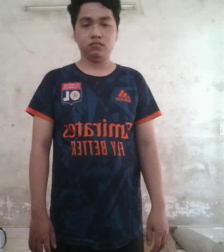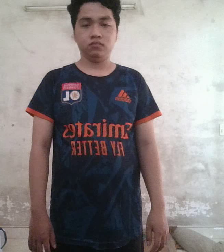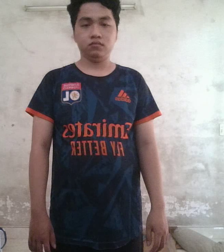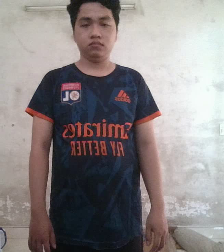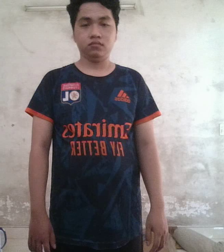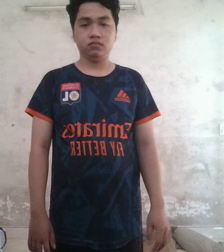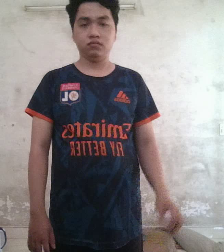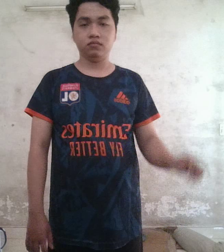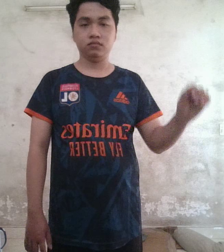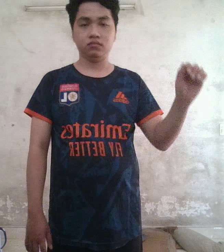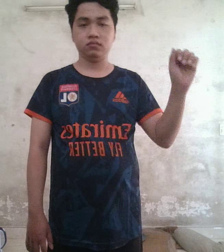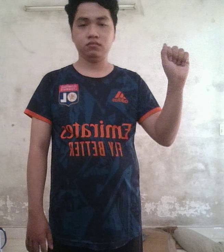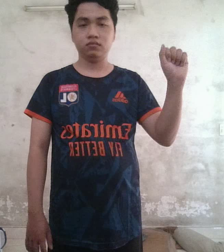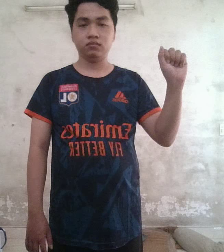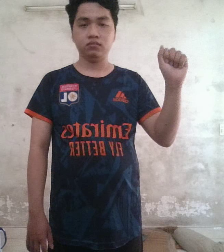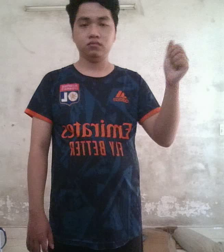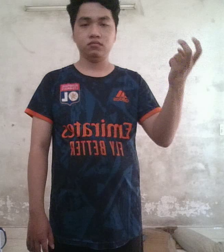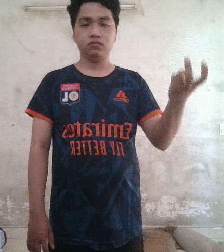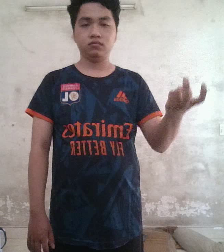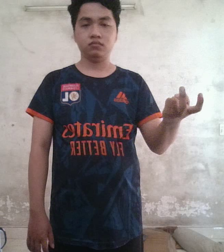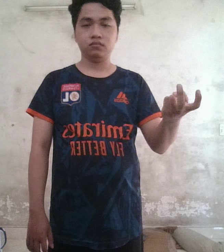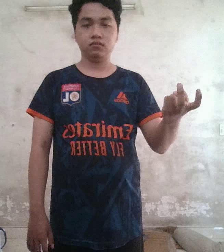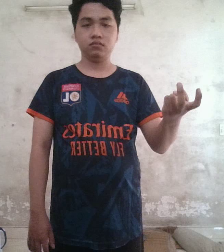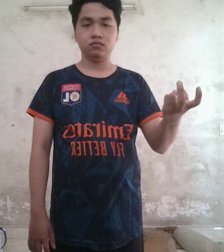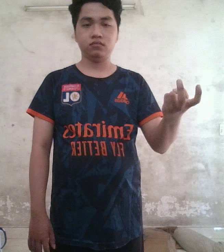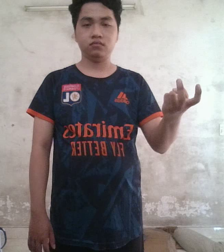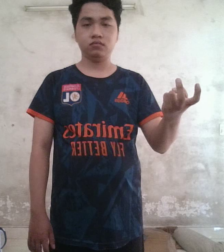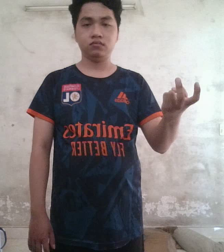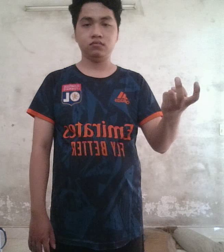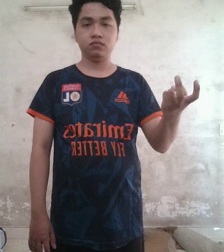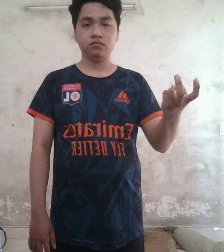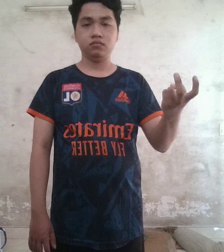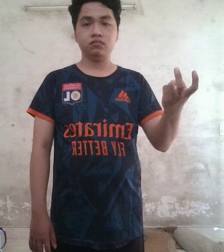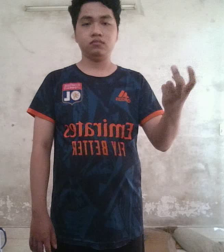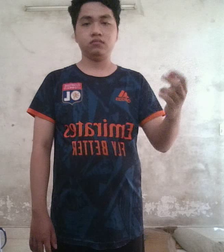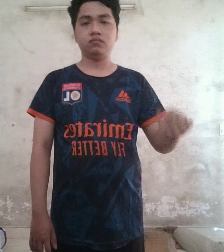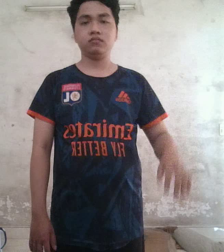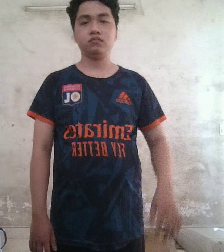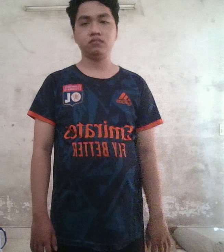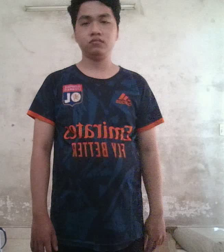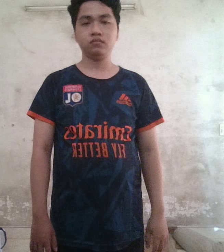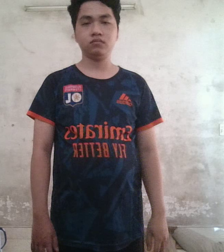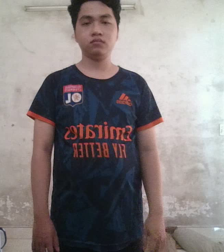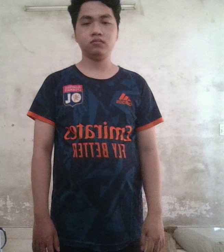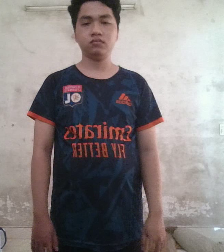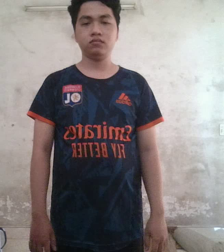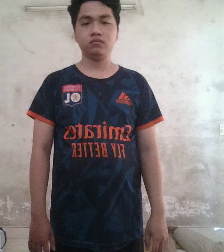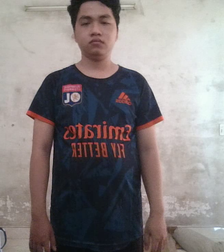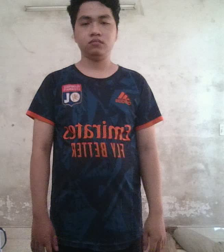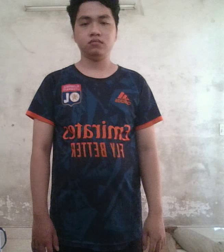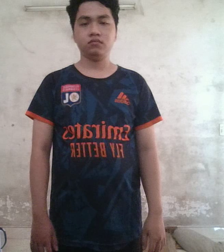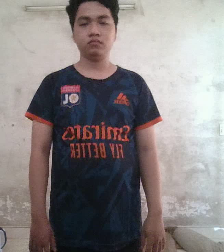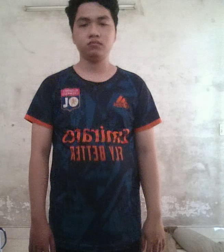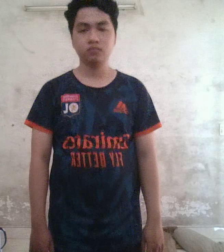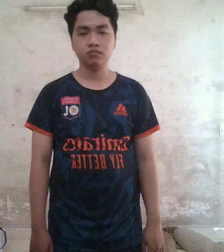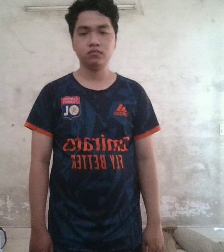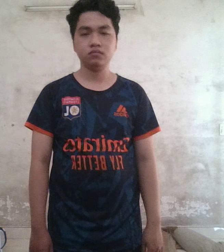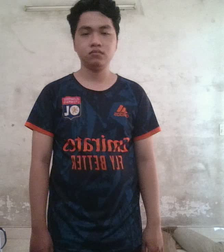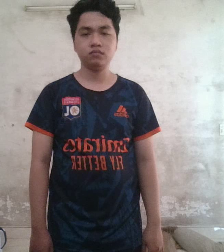ă